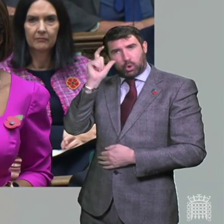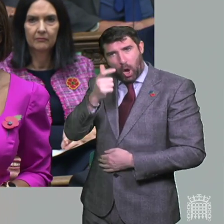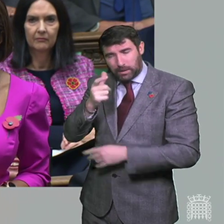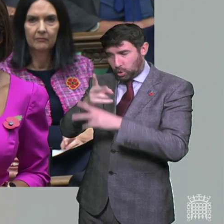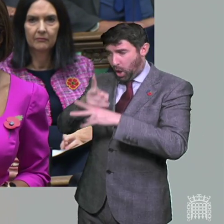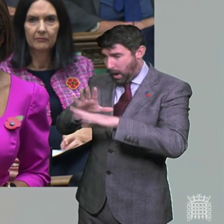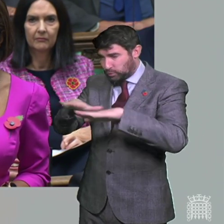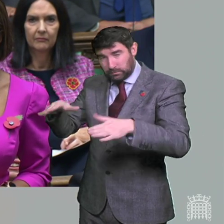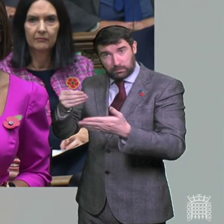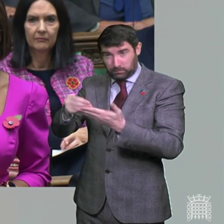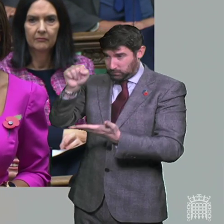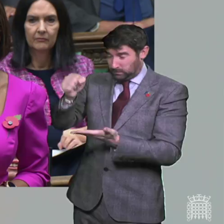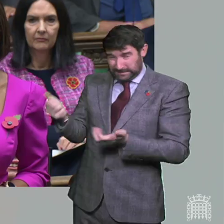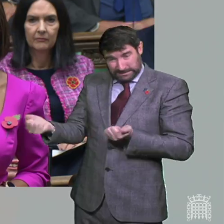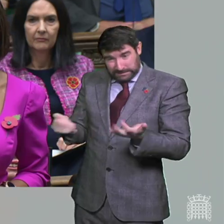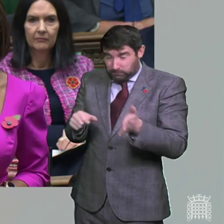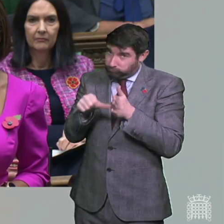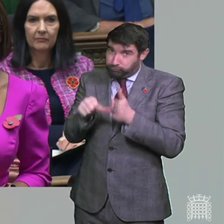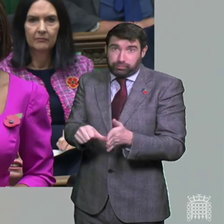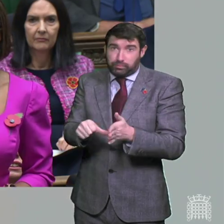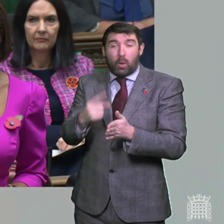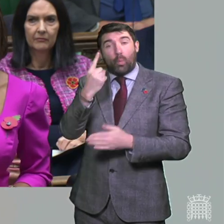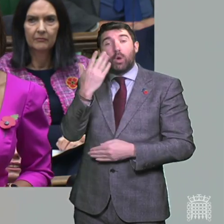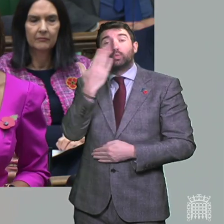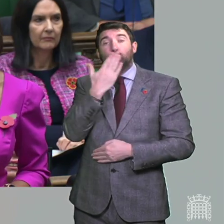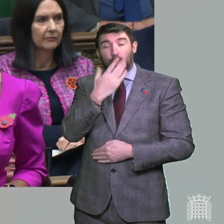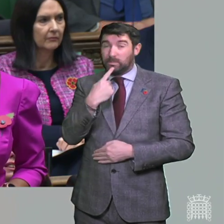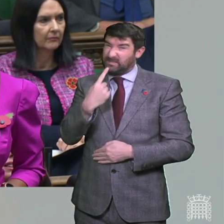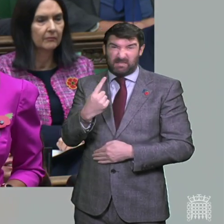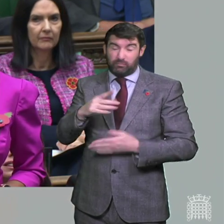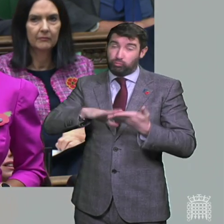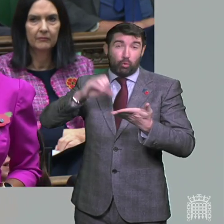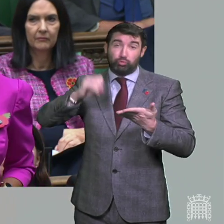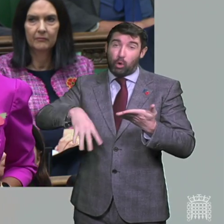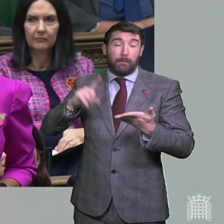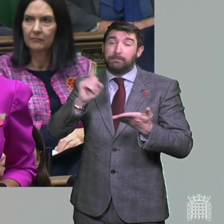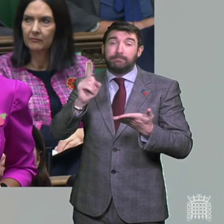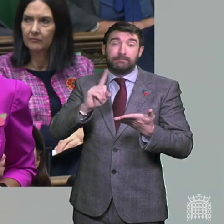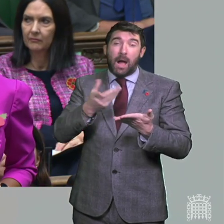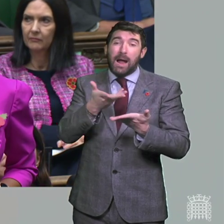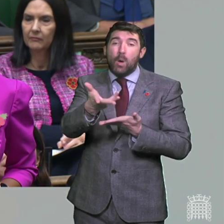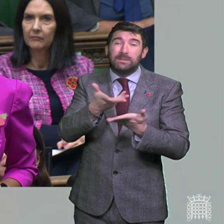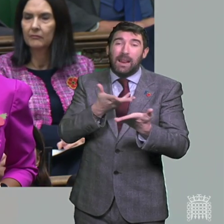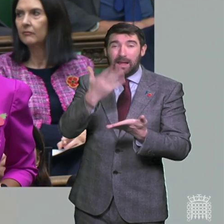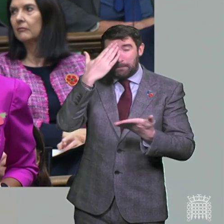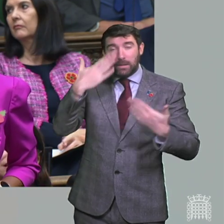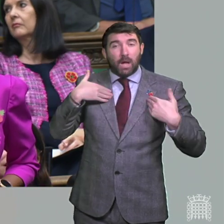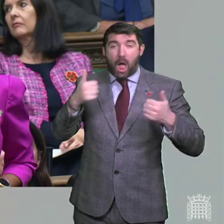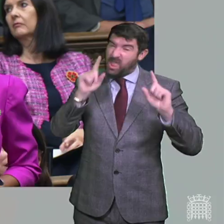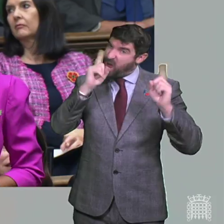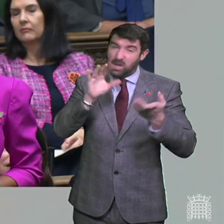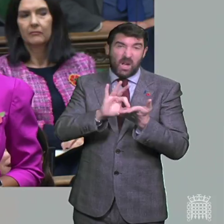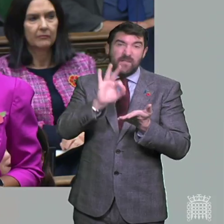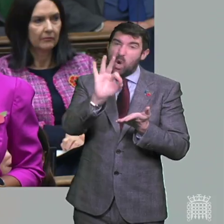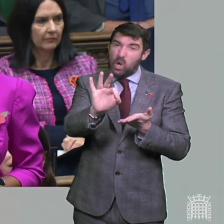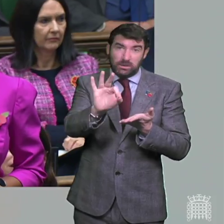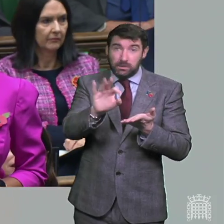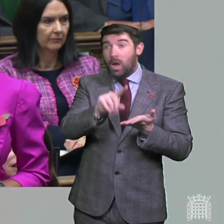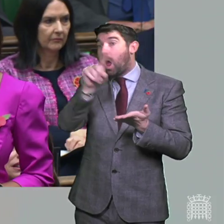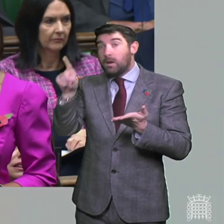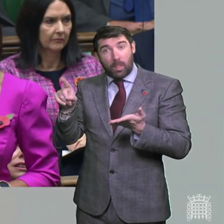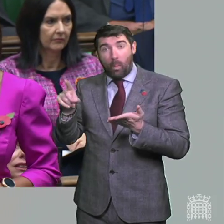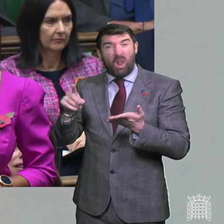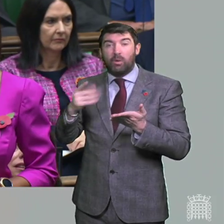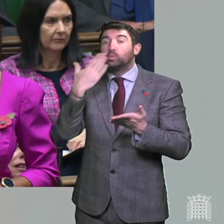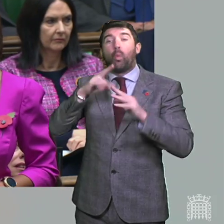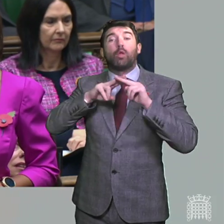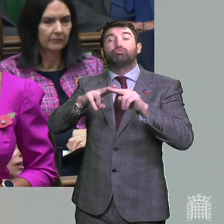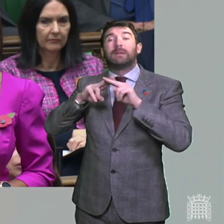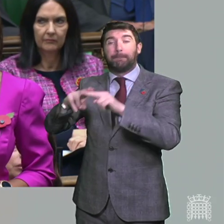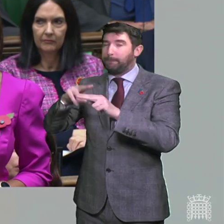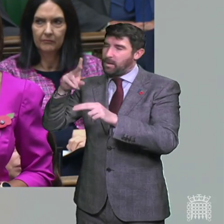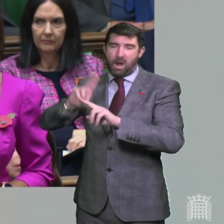One London headteacher has scrapped plans for mental health counsellors, a headteacher in Twickenham is no longer filling teaching assistant vacancies and another is axing school trips.